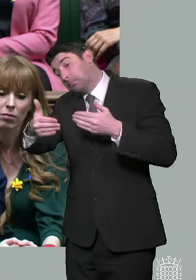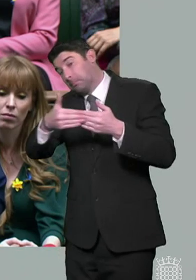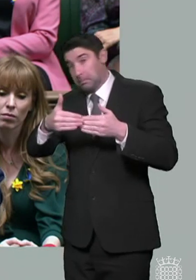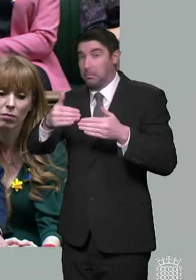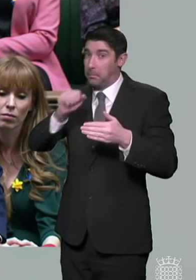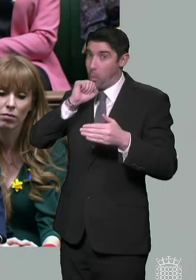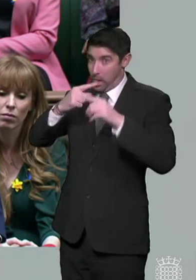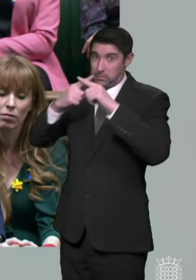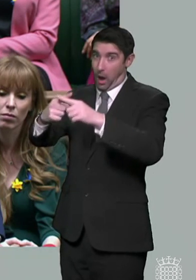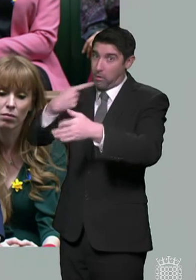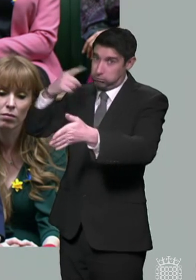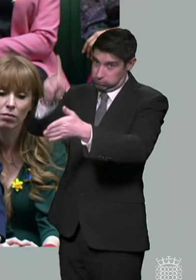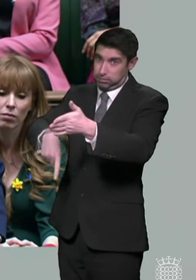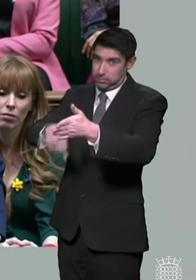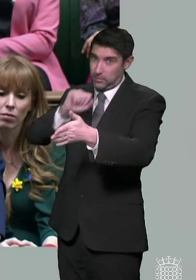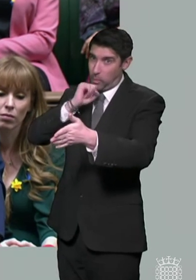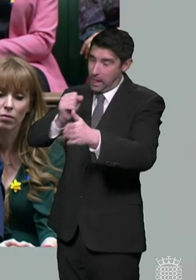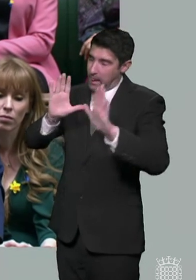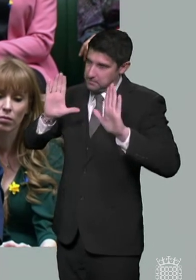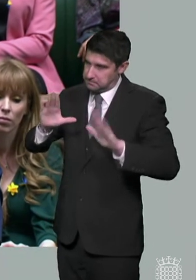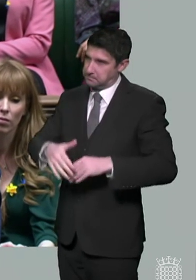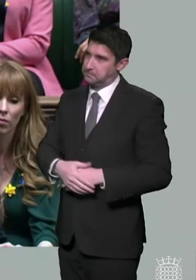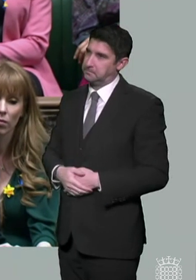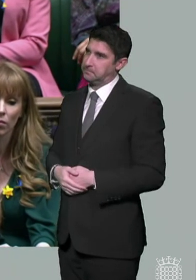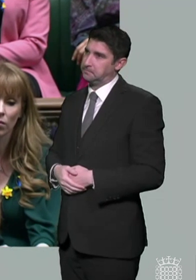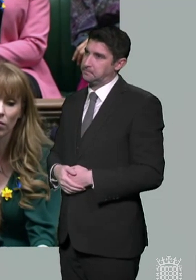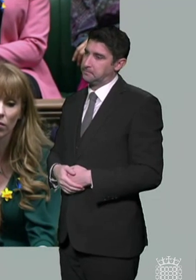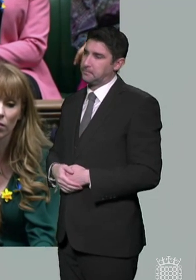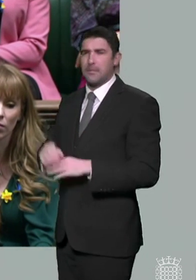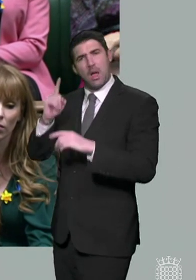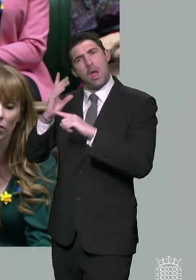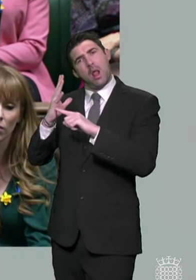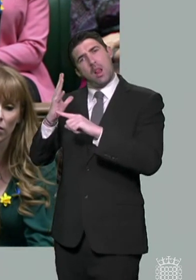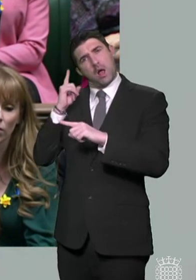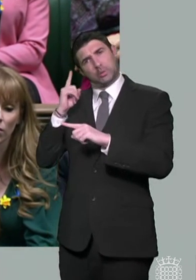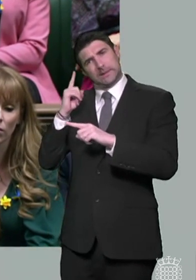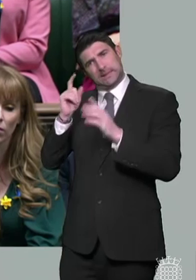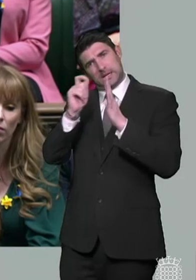Last week, Putin summoned to the Kremlin the cronies who prop up his regime.